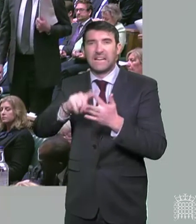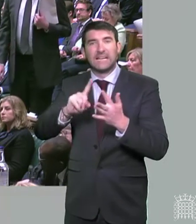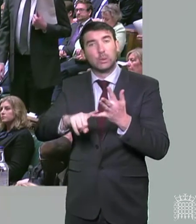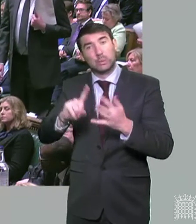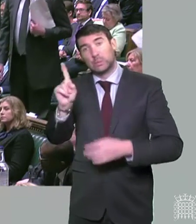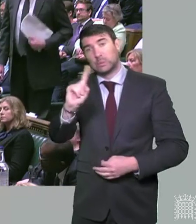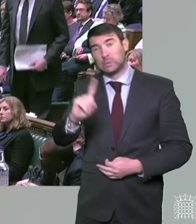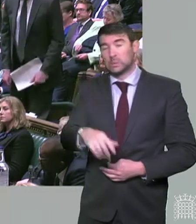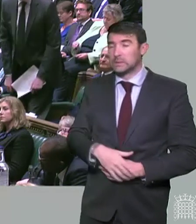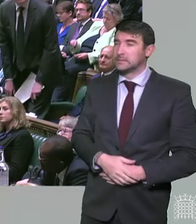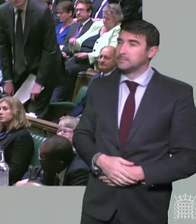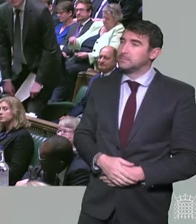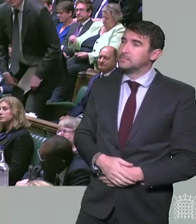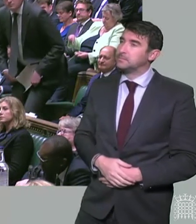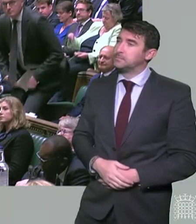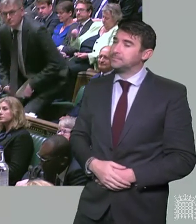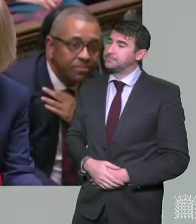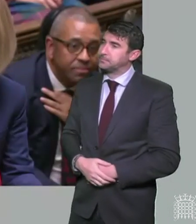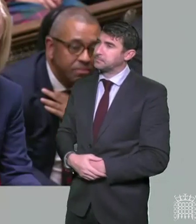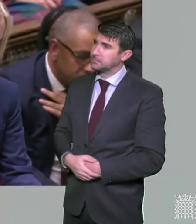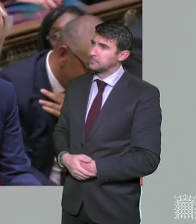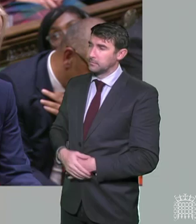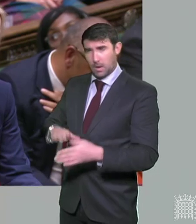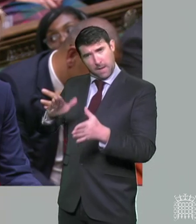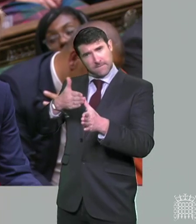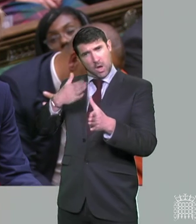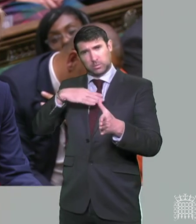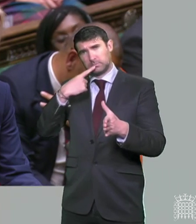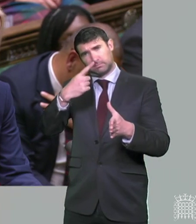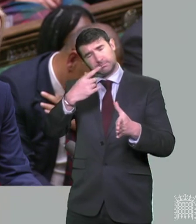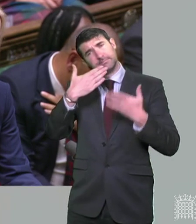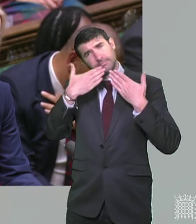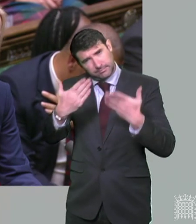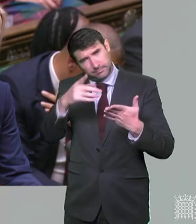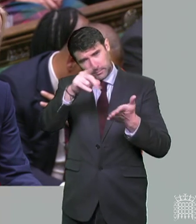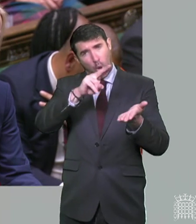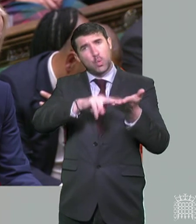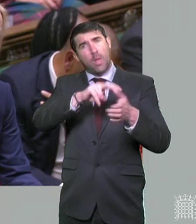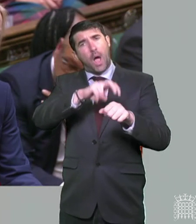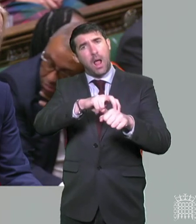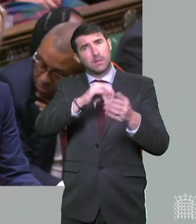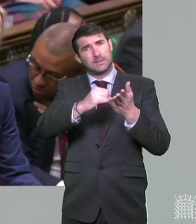Let me first thank my right honourable Friend for his service as Northern Ireland Secretary.